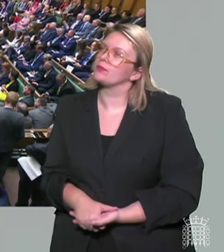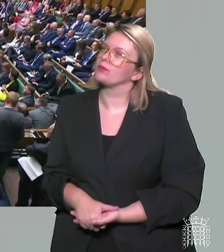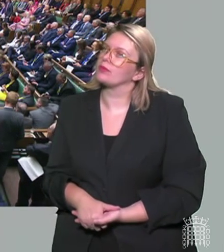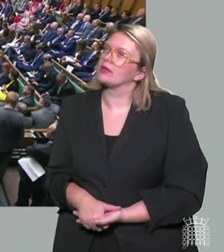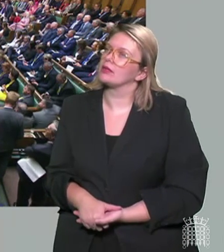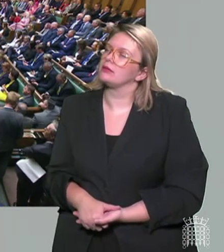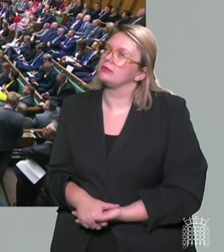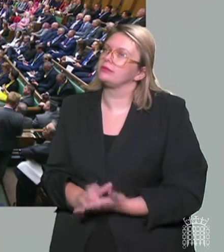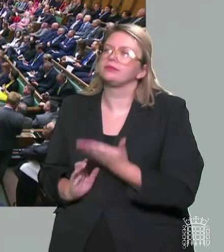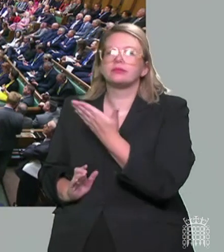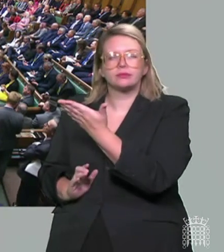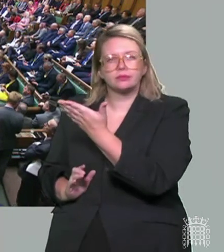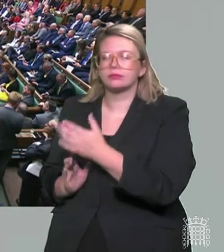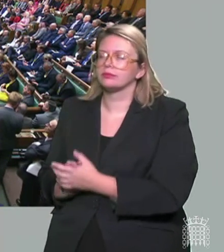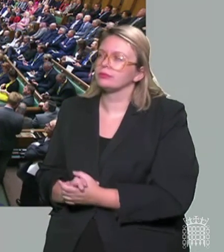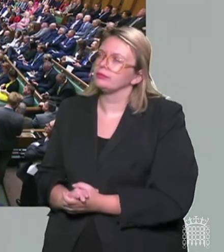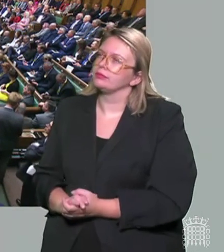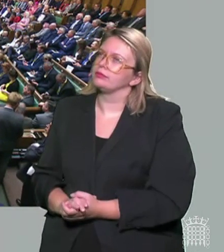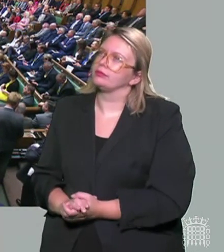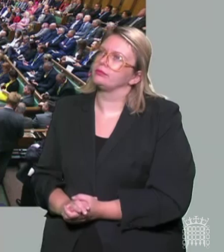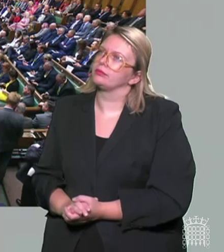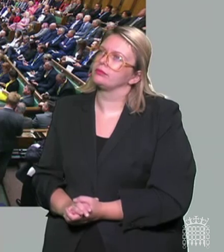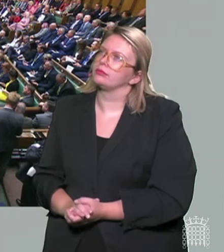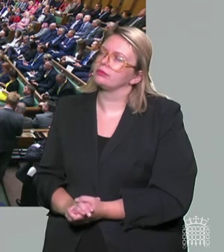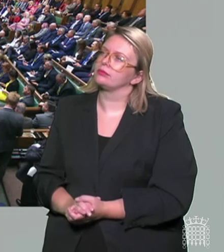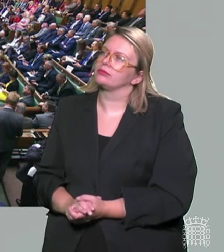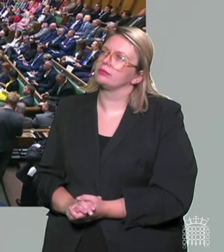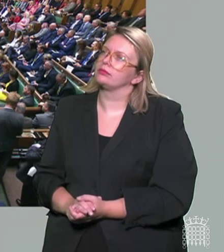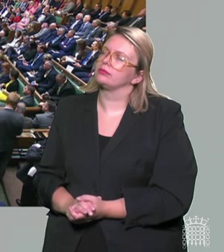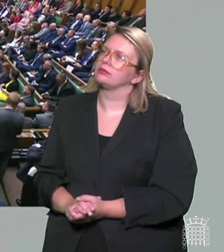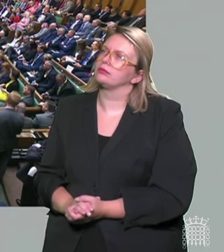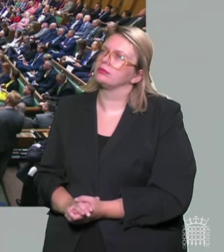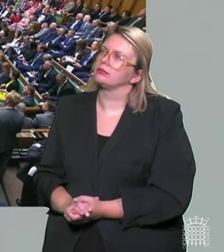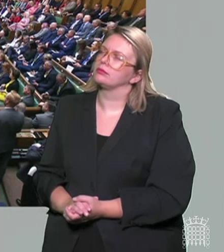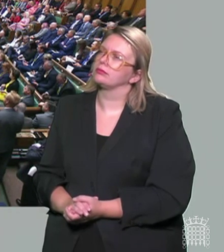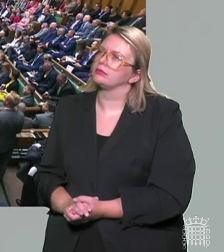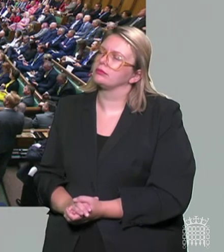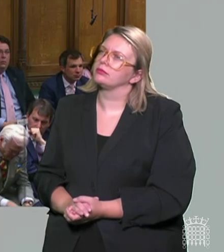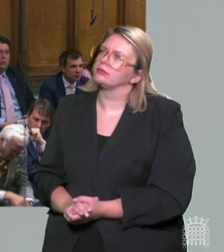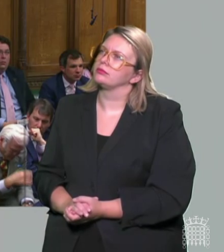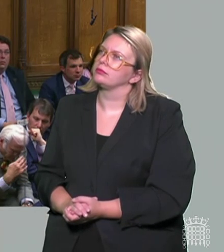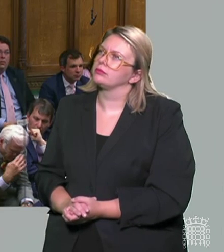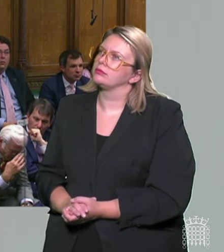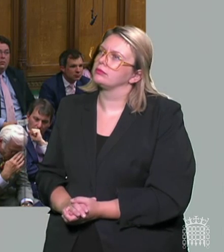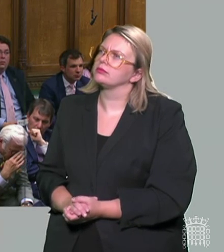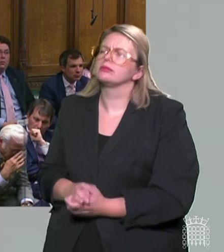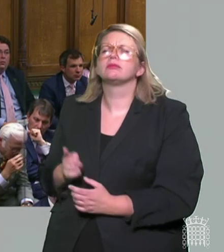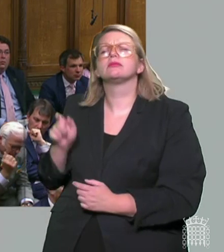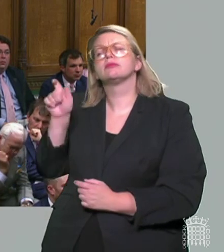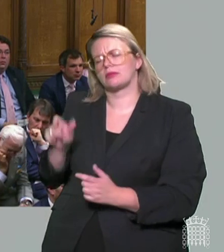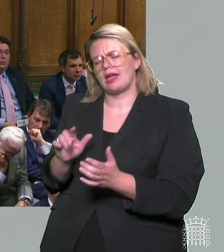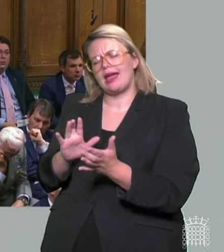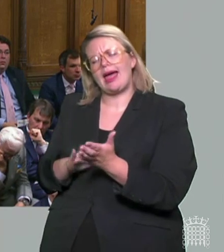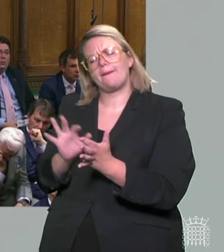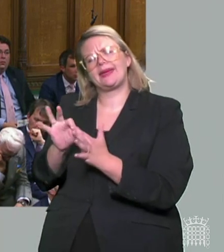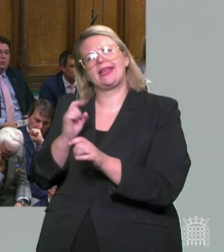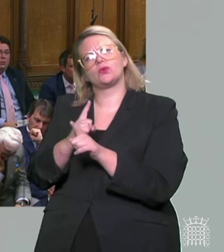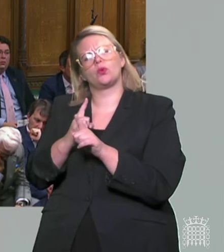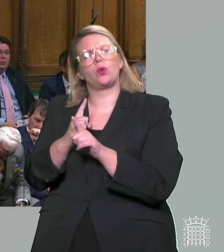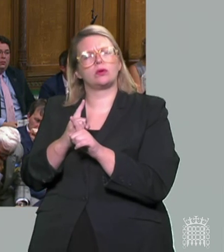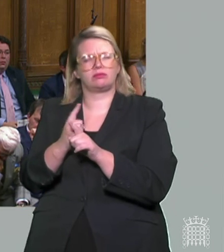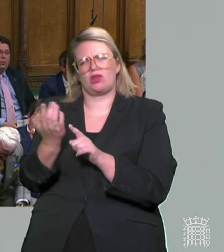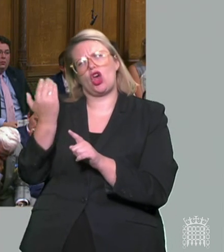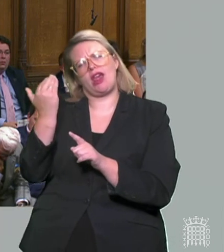I would like to draw the Prime Minister’s attention to the words he used in response to the earlier question from my honourable Friend the Member for East Worthing and Shoreham .